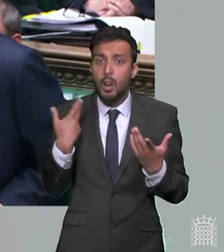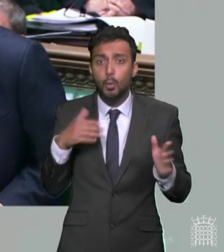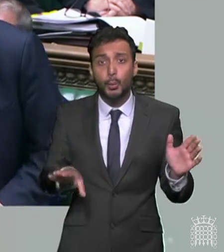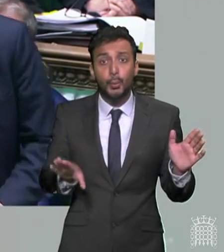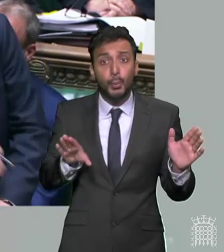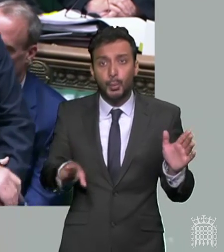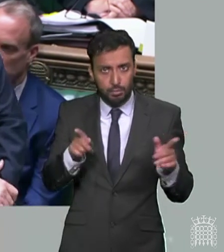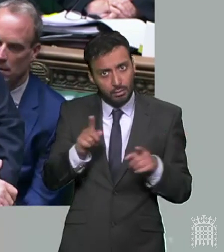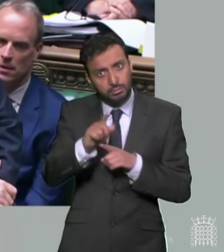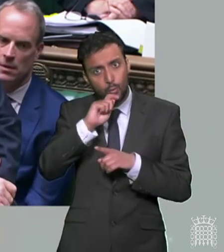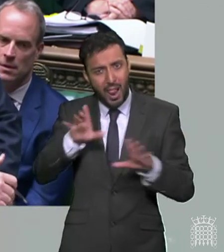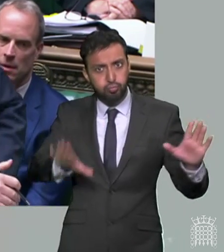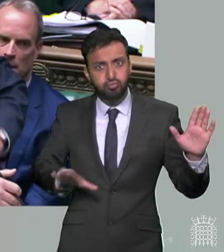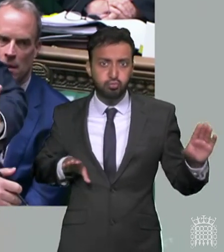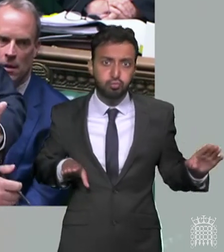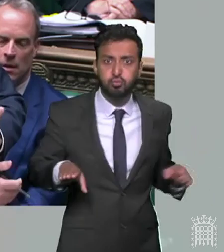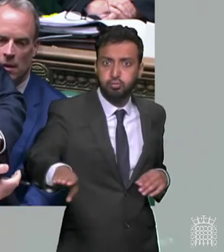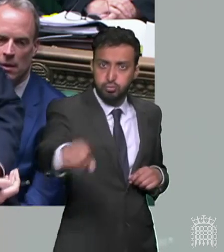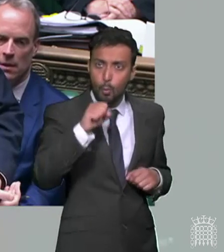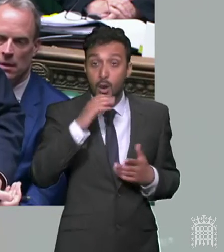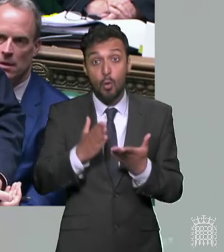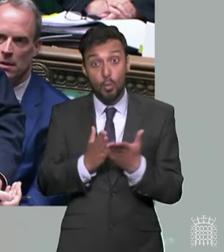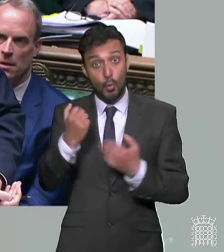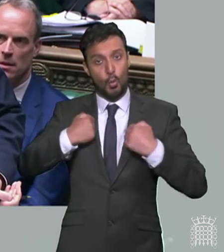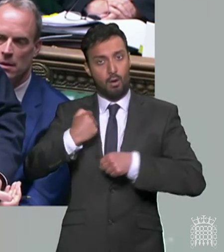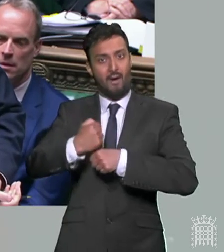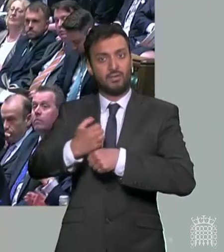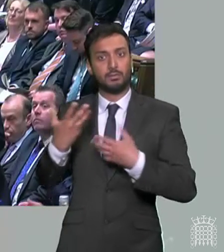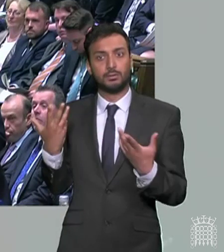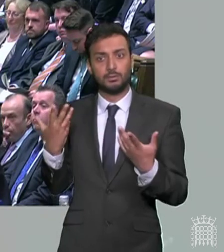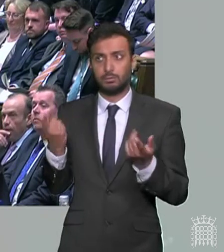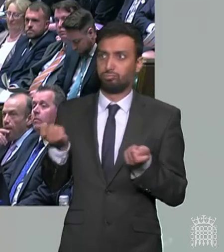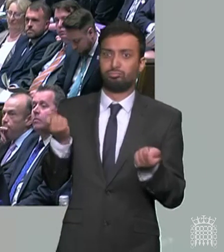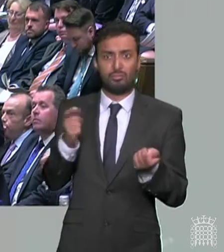Labour does not care about getting people into jobs.